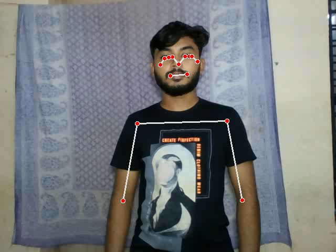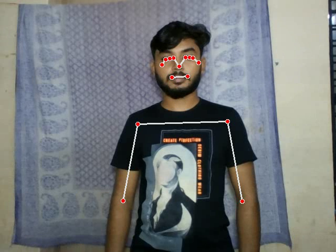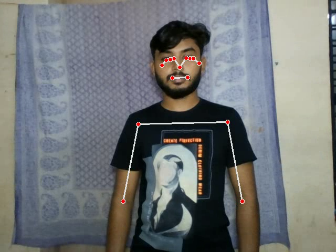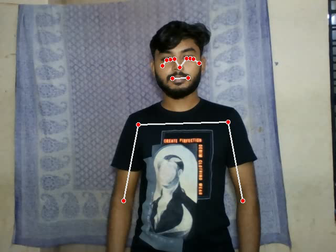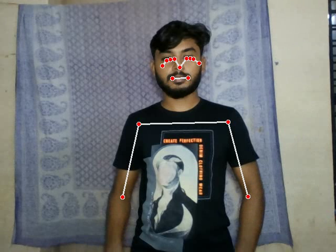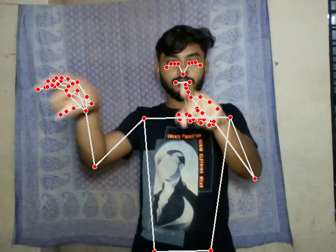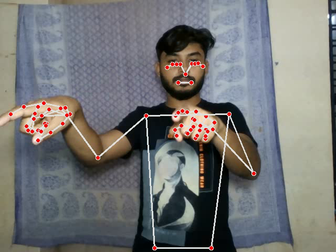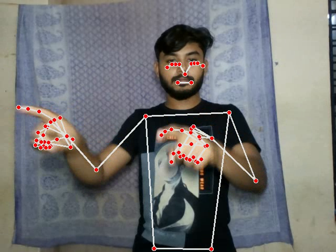go